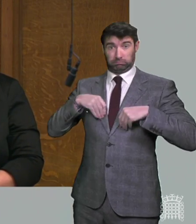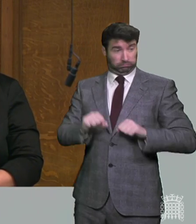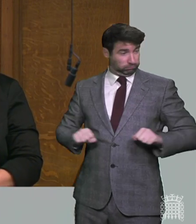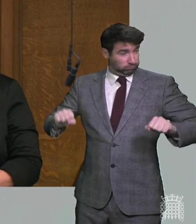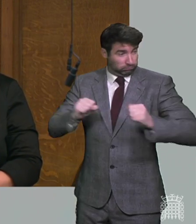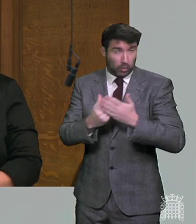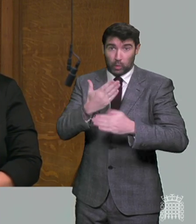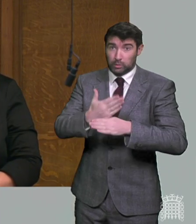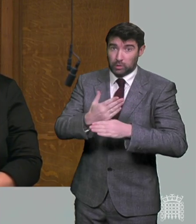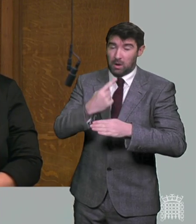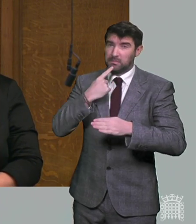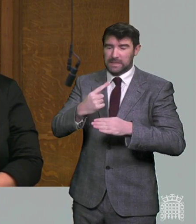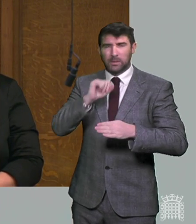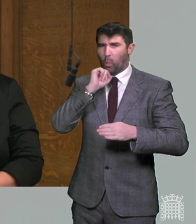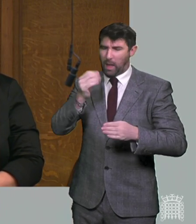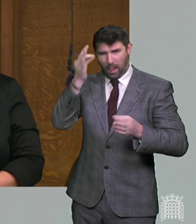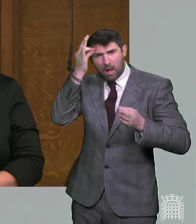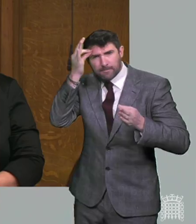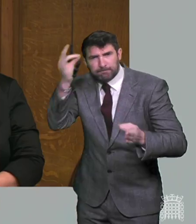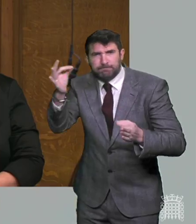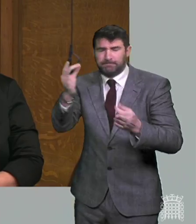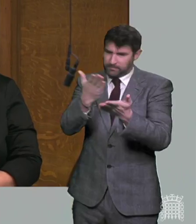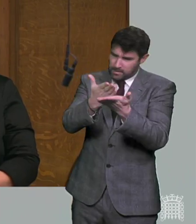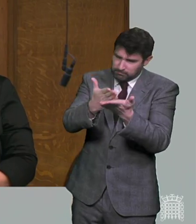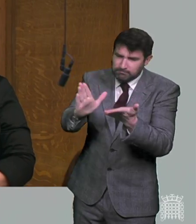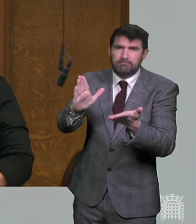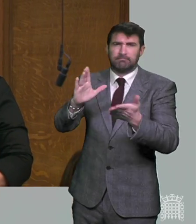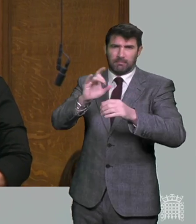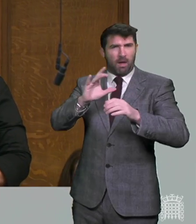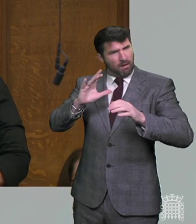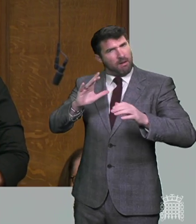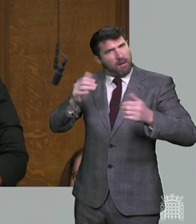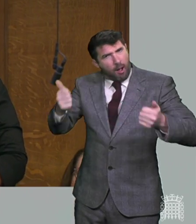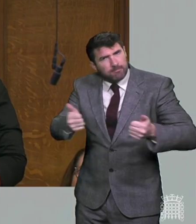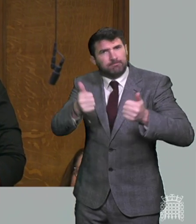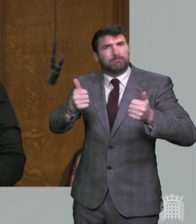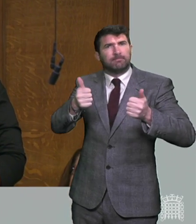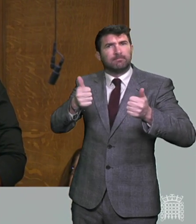What will she actually have to do to get the sack?